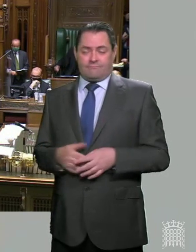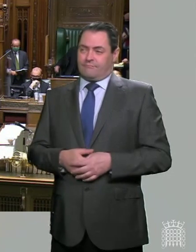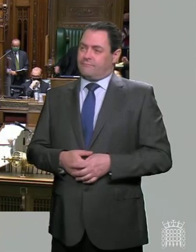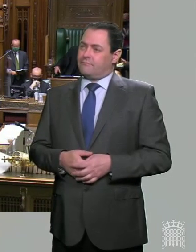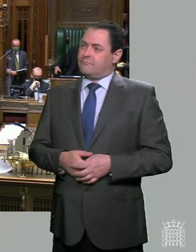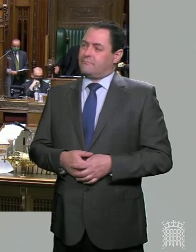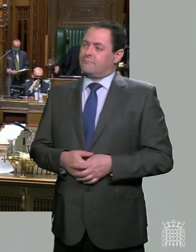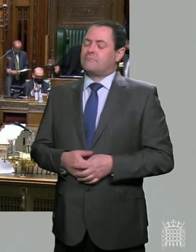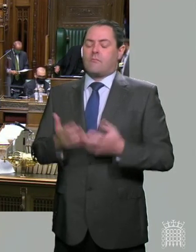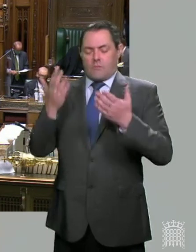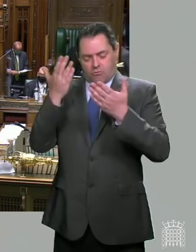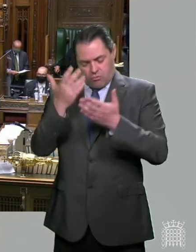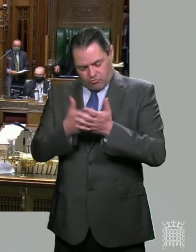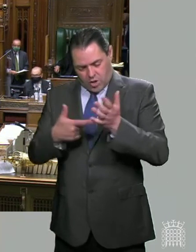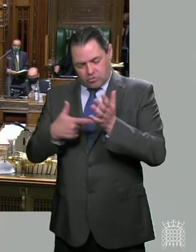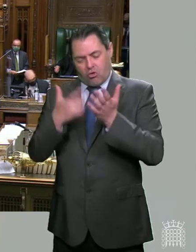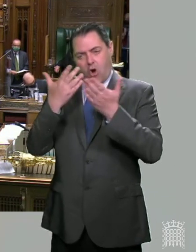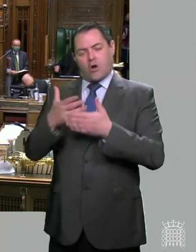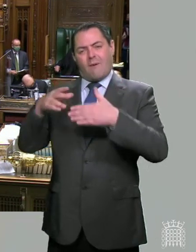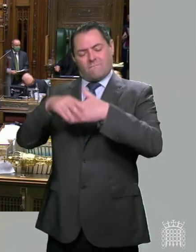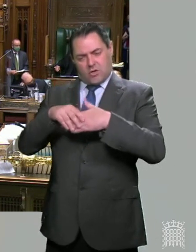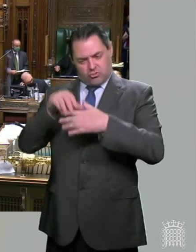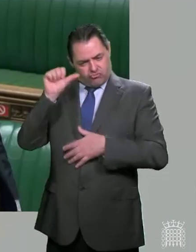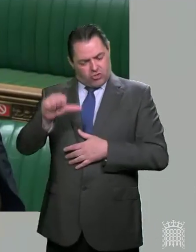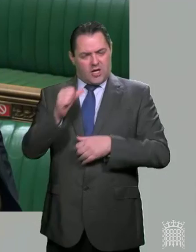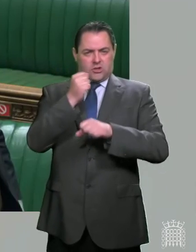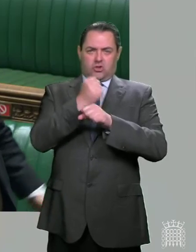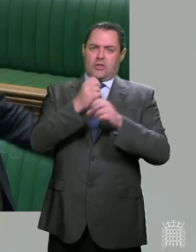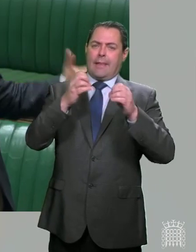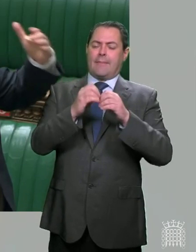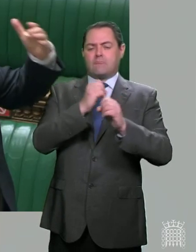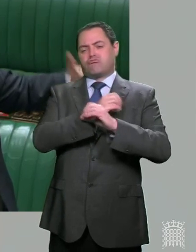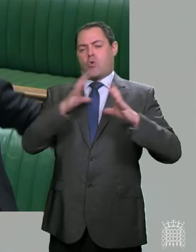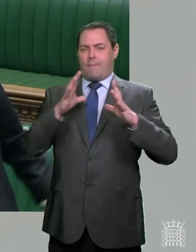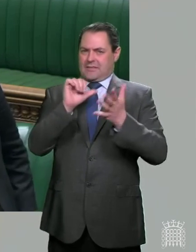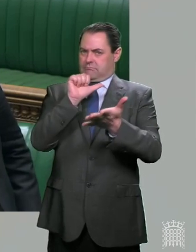My right honourable Friend is absolutely right about the importance of gigabit broadband.